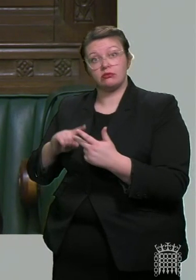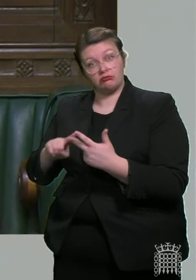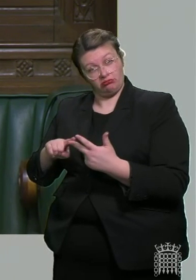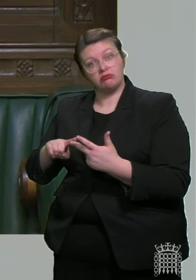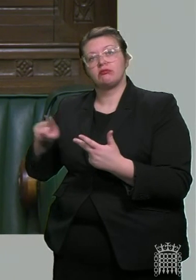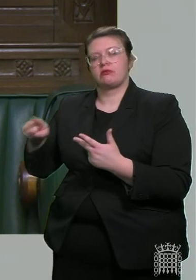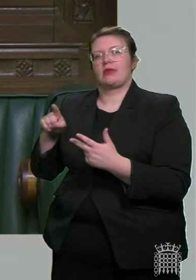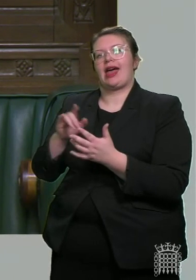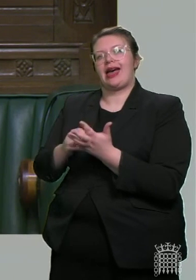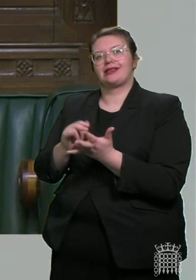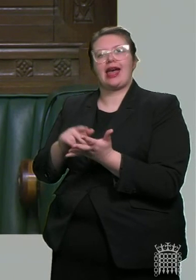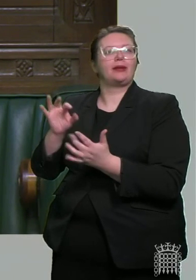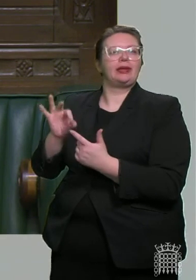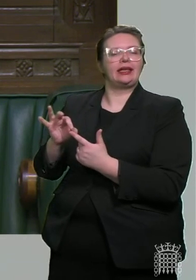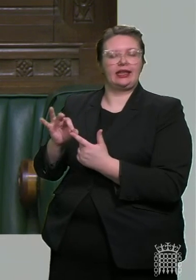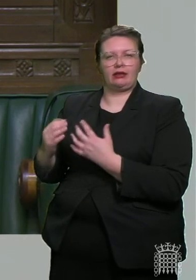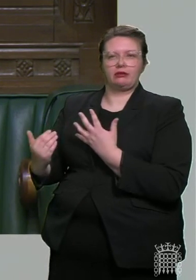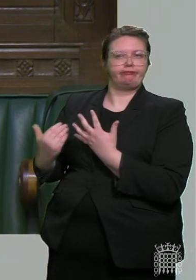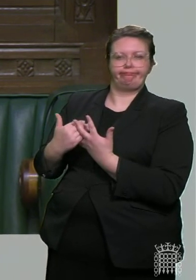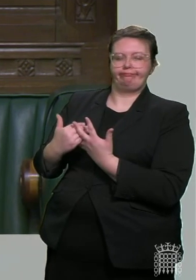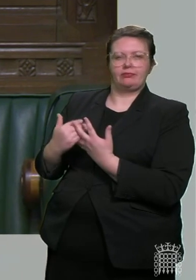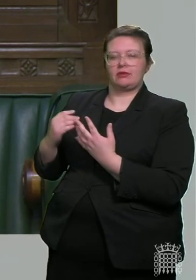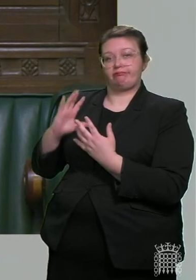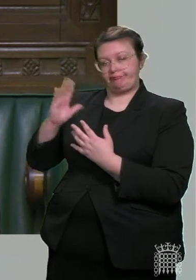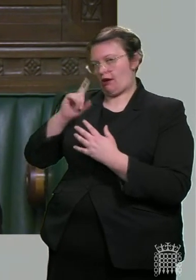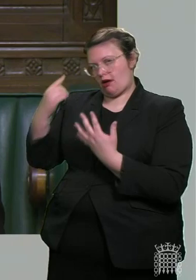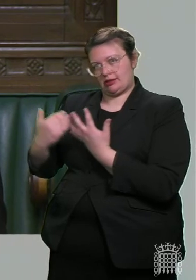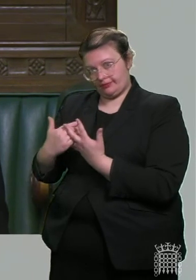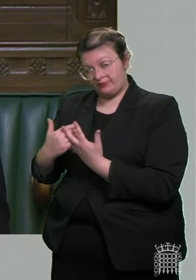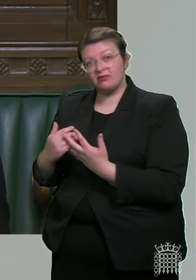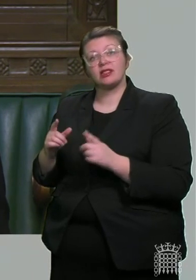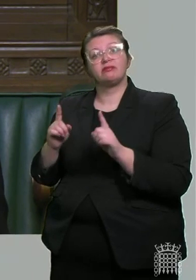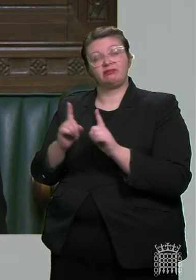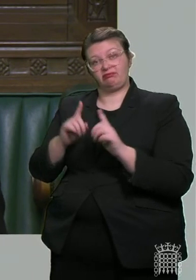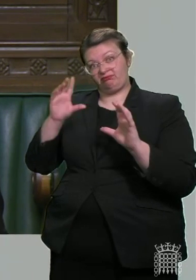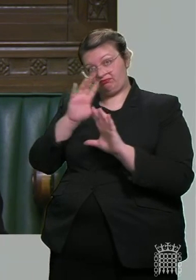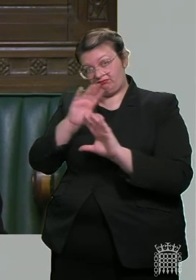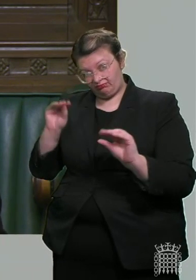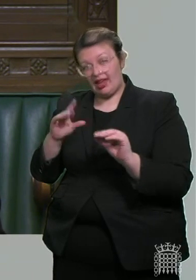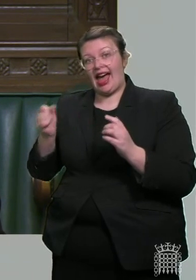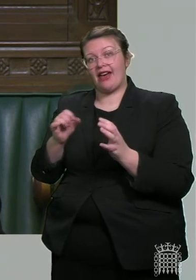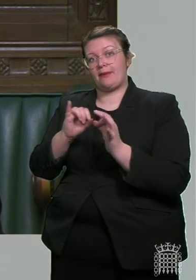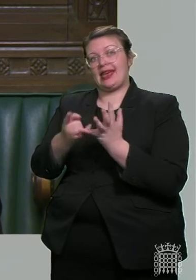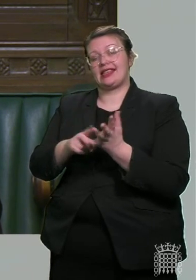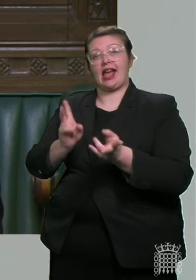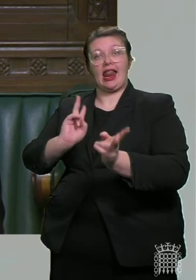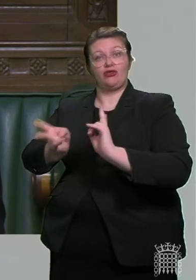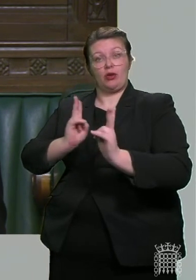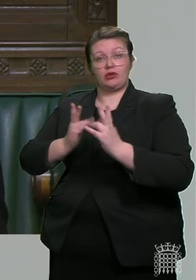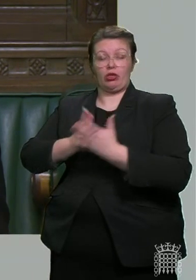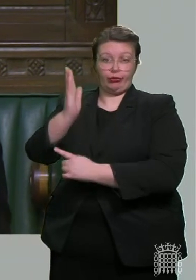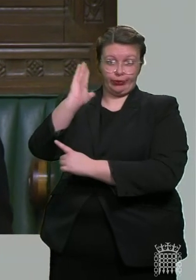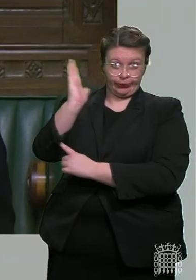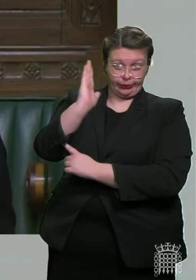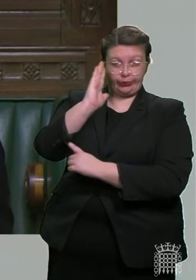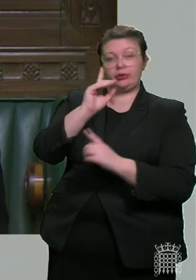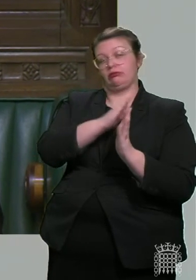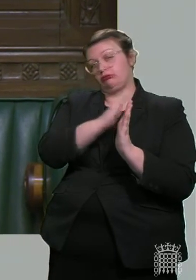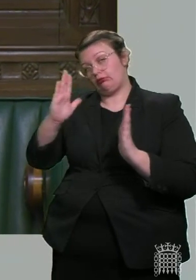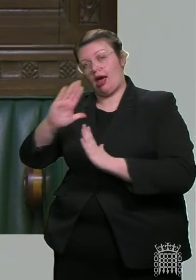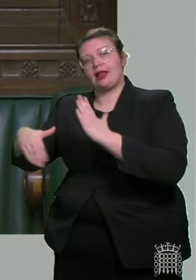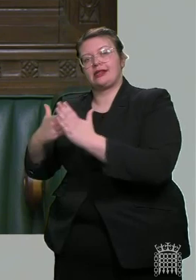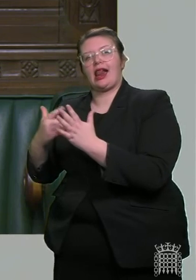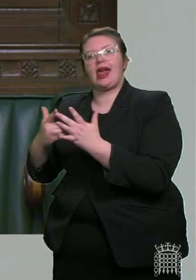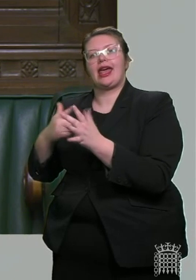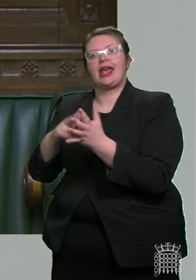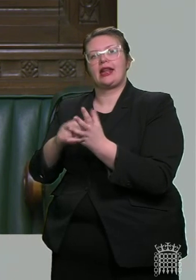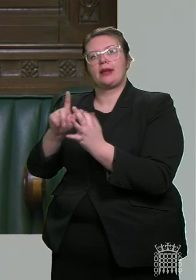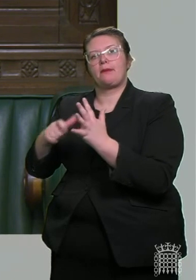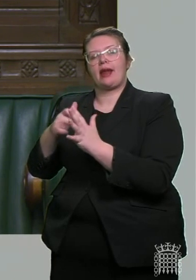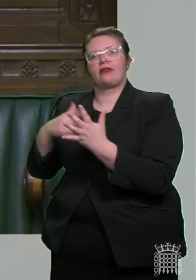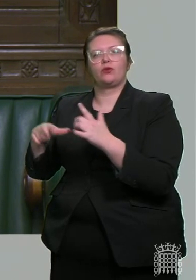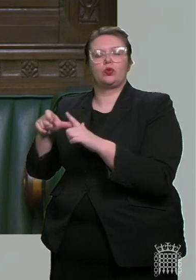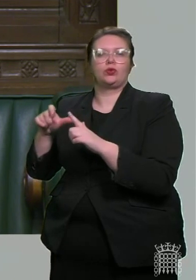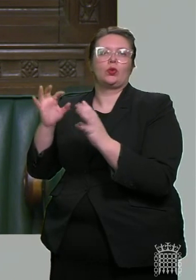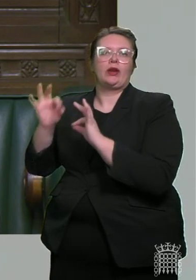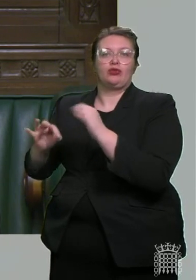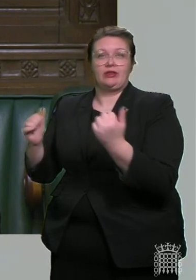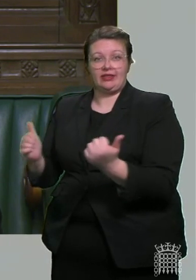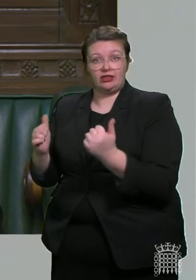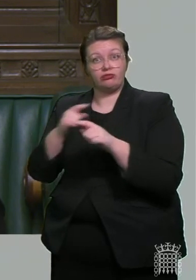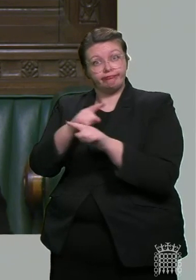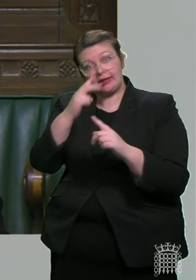British Sign Language interpretation will continue until the end of the speech of the leader of the Scottish National party, and it is available to watch—quick advert here—on parliamentlive.